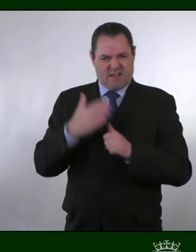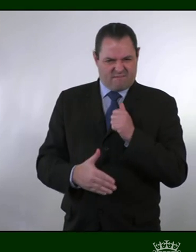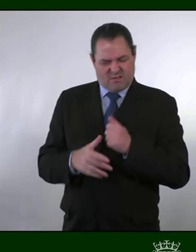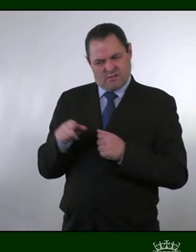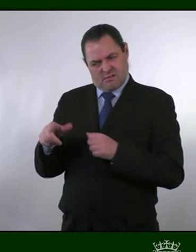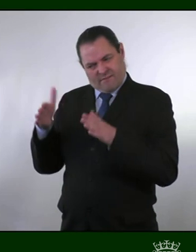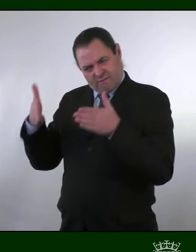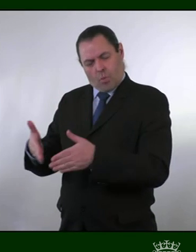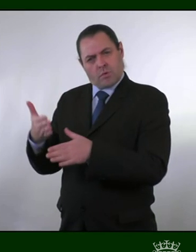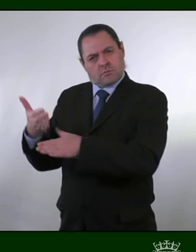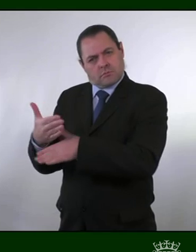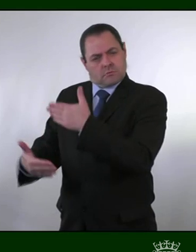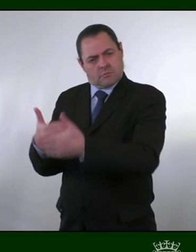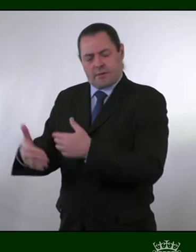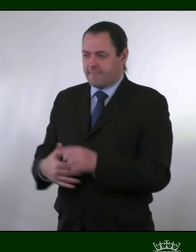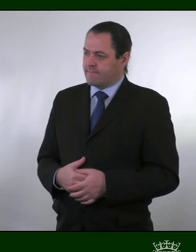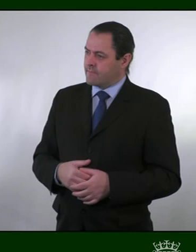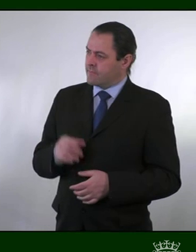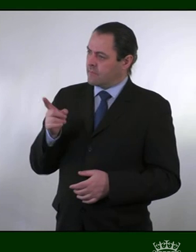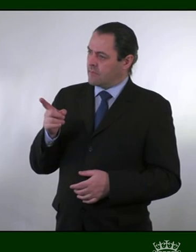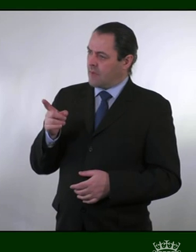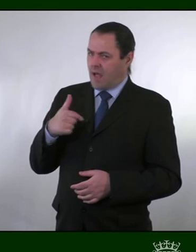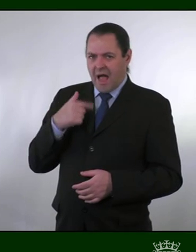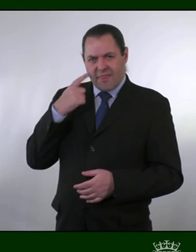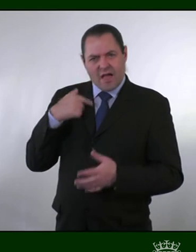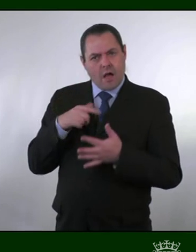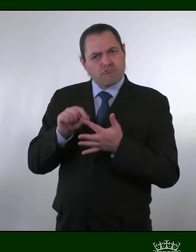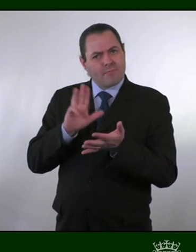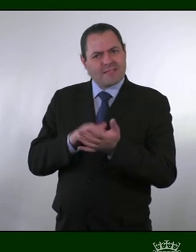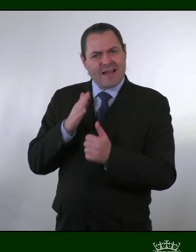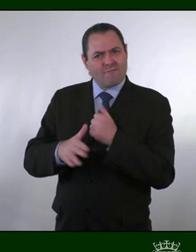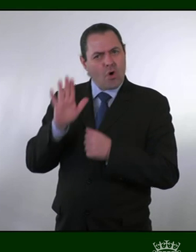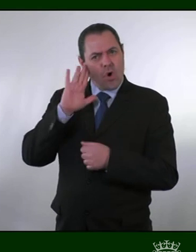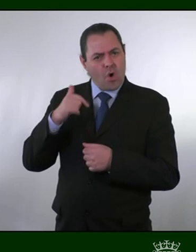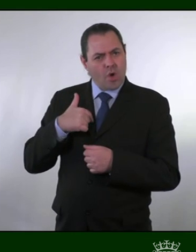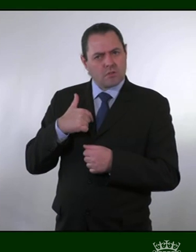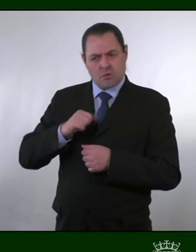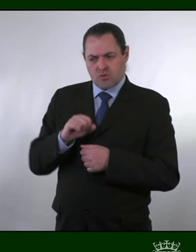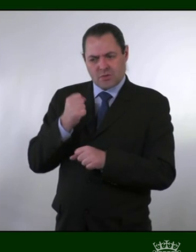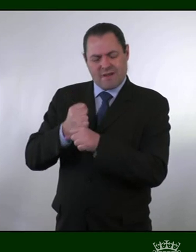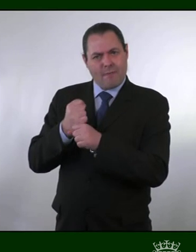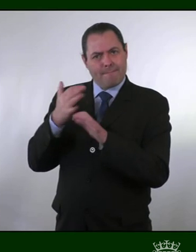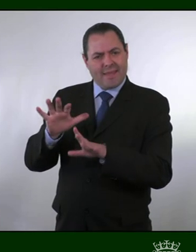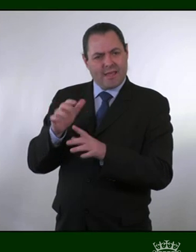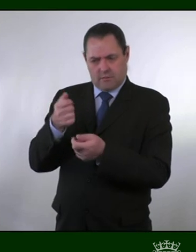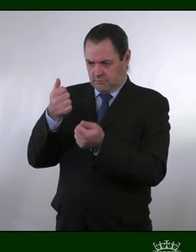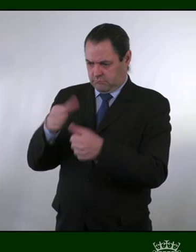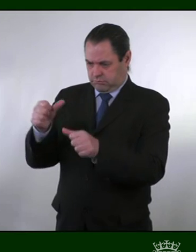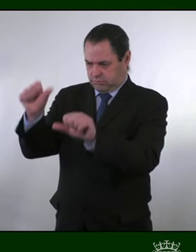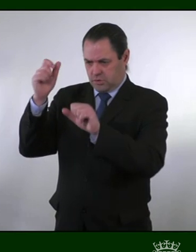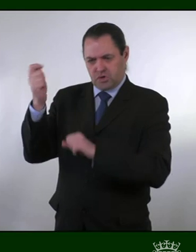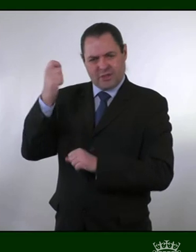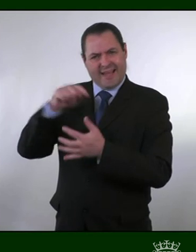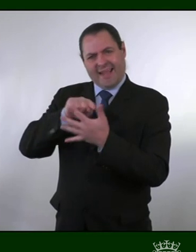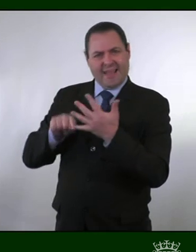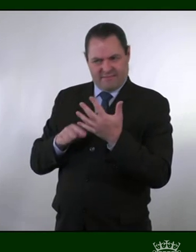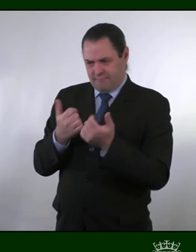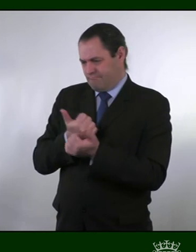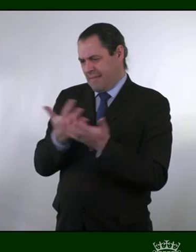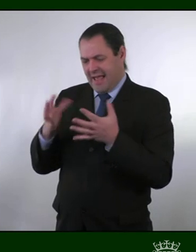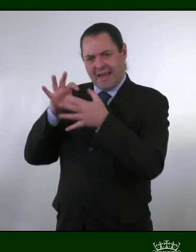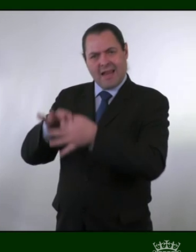My goodness, I am not sure if the Prime Minister was listening, because I just charted some of the achievements of the Scottish Government delivering on behalf of the people of Scotland.